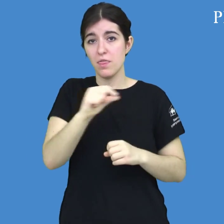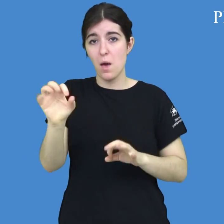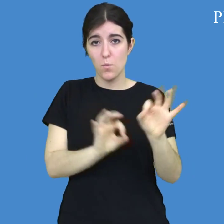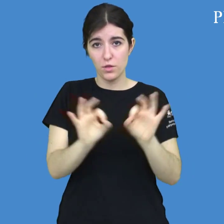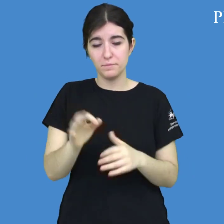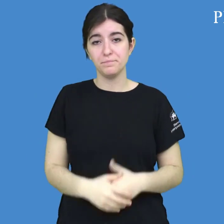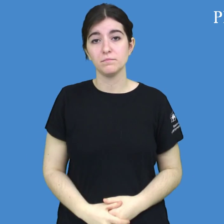porcentaje